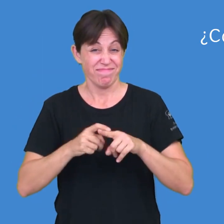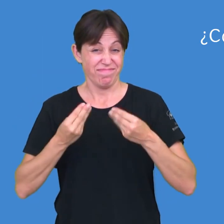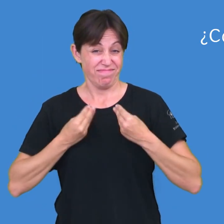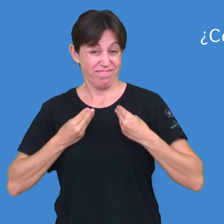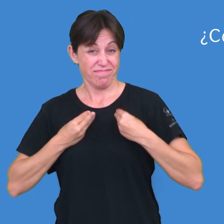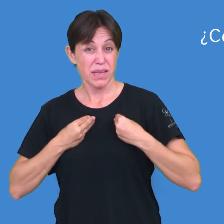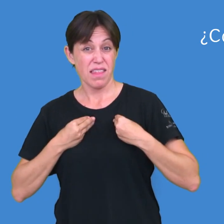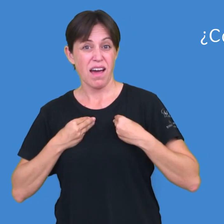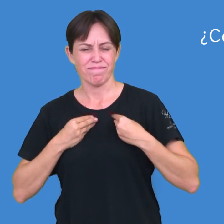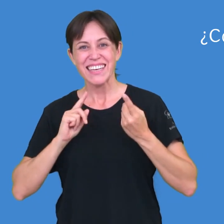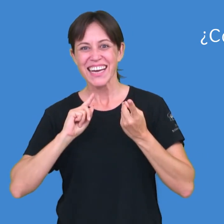vivir